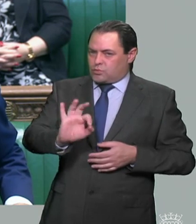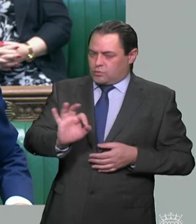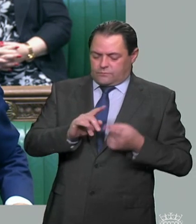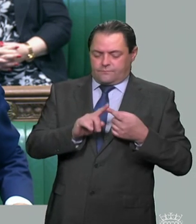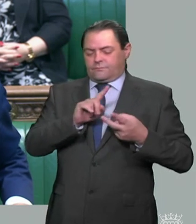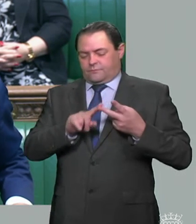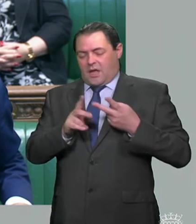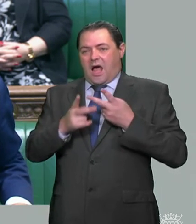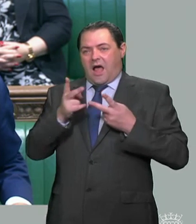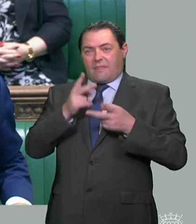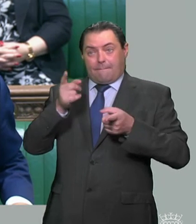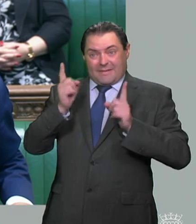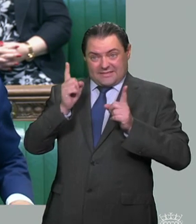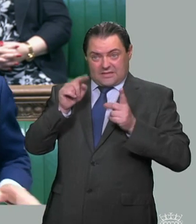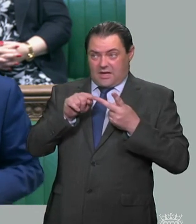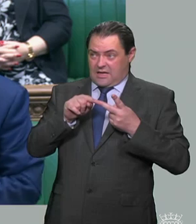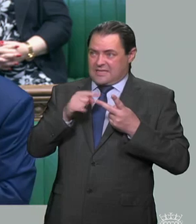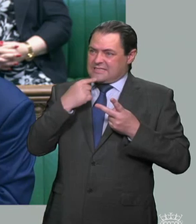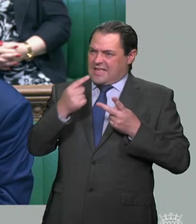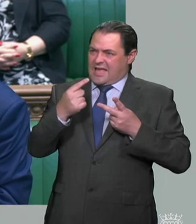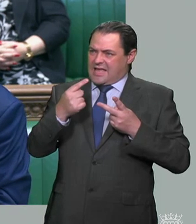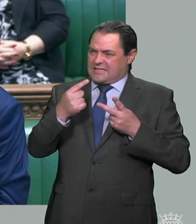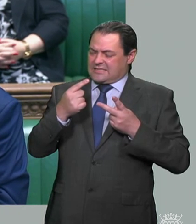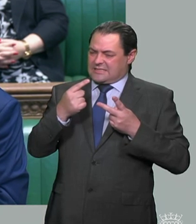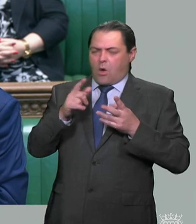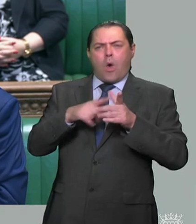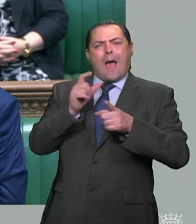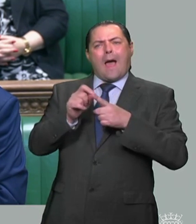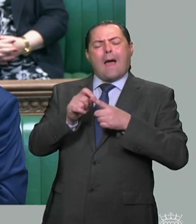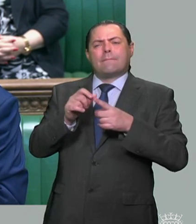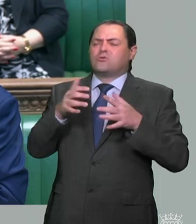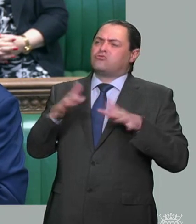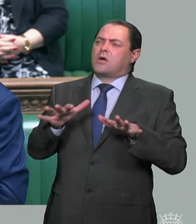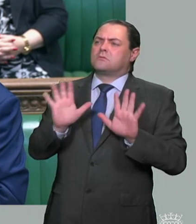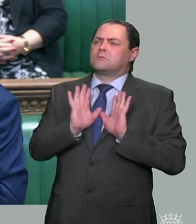Another Government Minister—I kid you not—said yesterday that the app is just